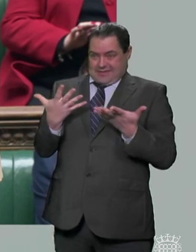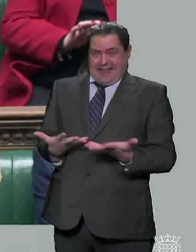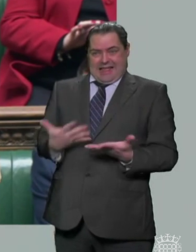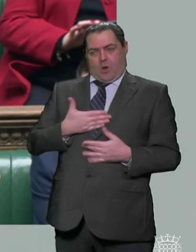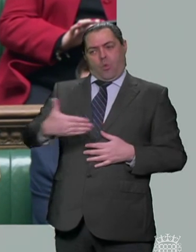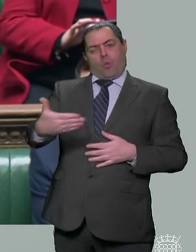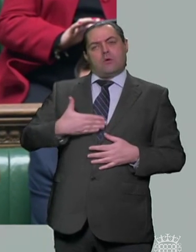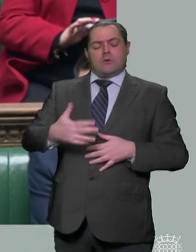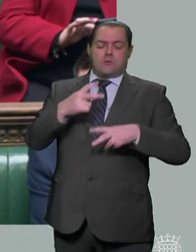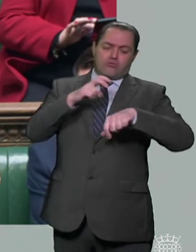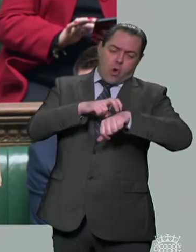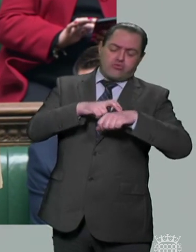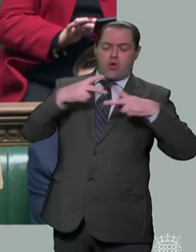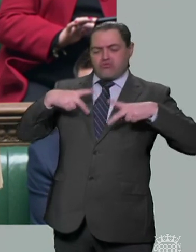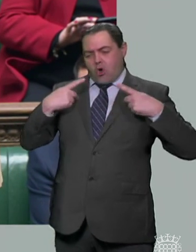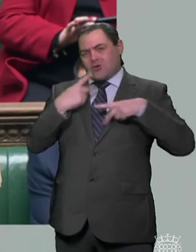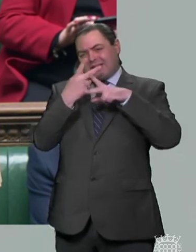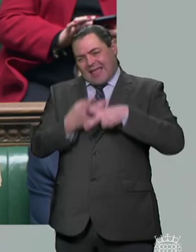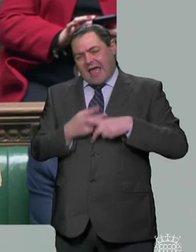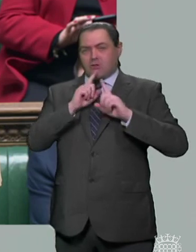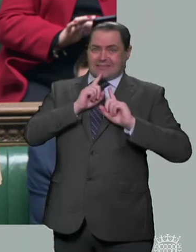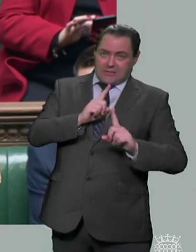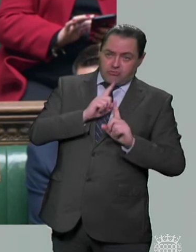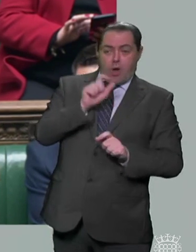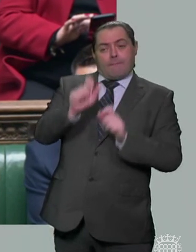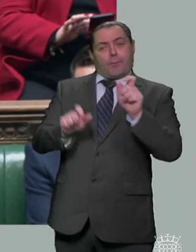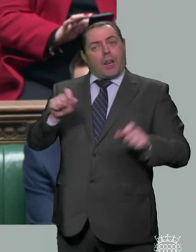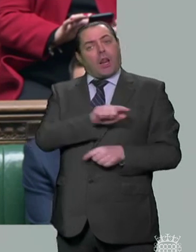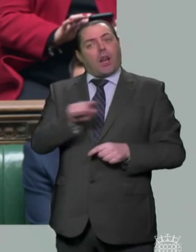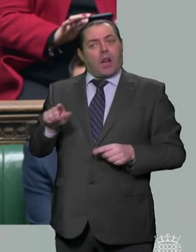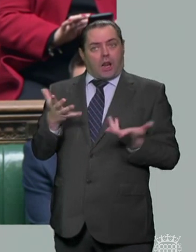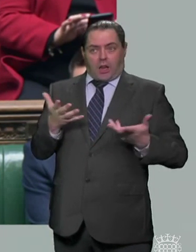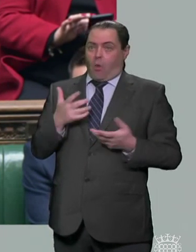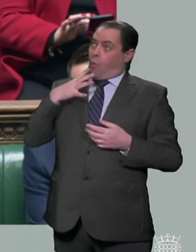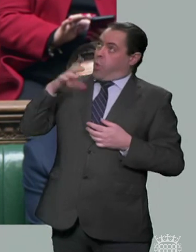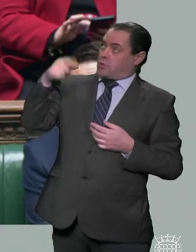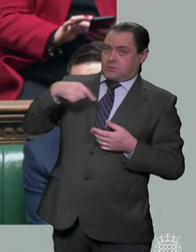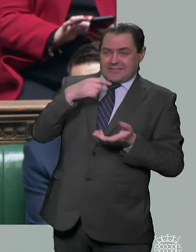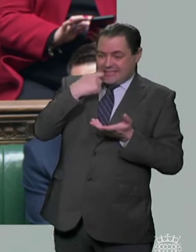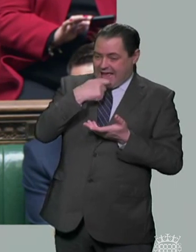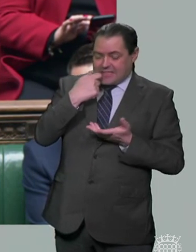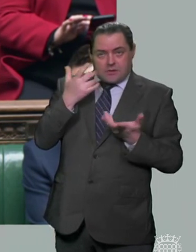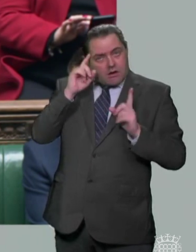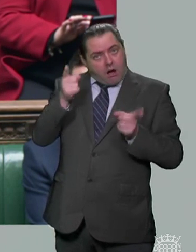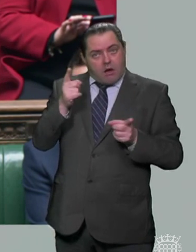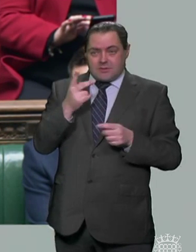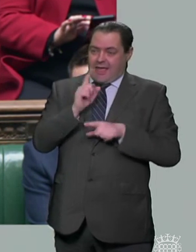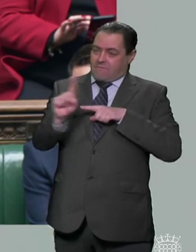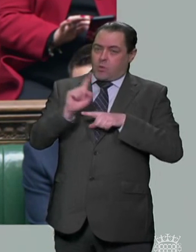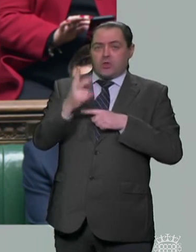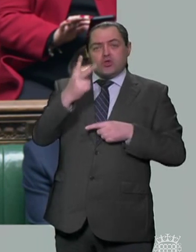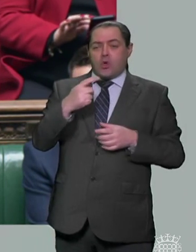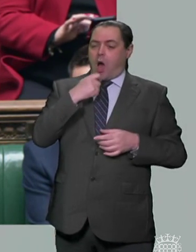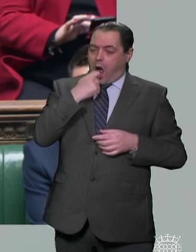Doctors, nurses, carers, teachers and pupils cannot get the tests they need now to do two tests a week.